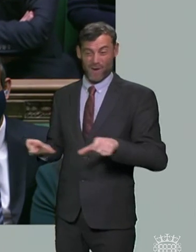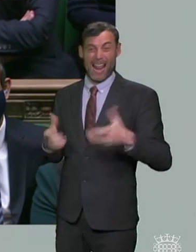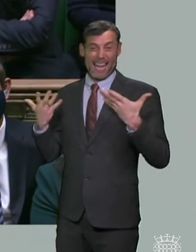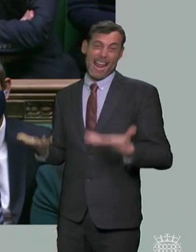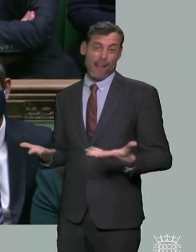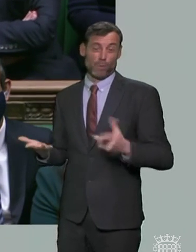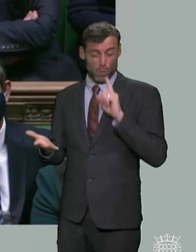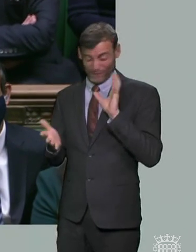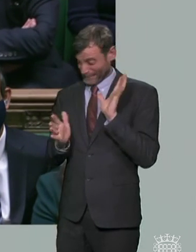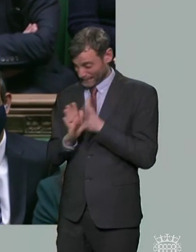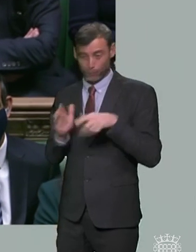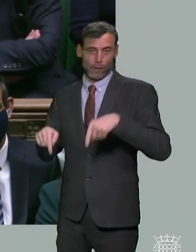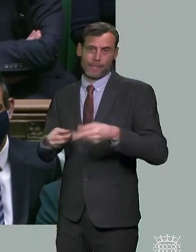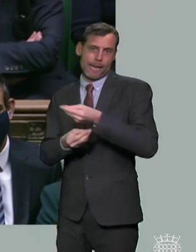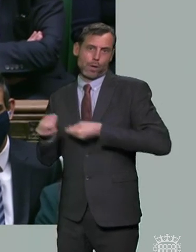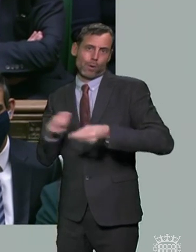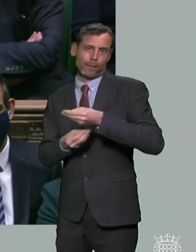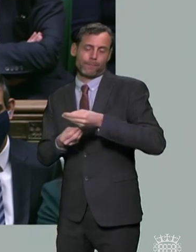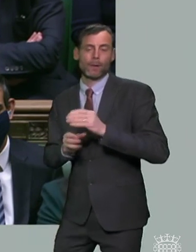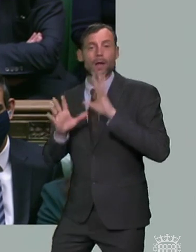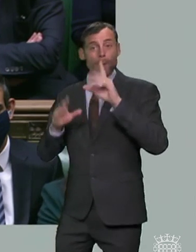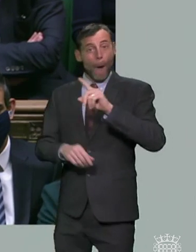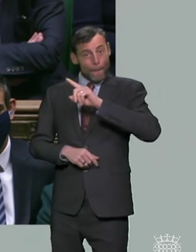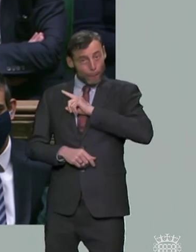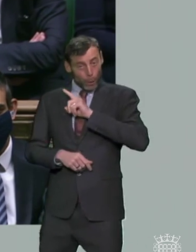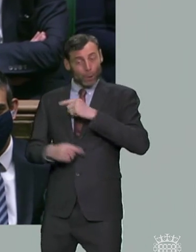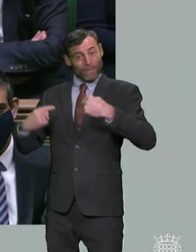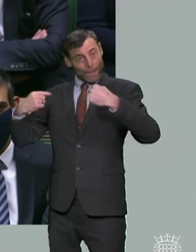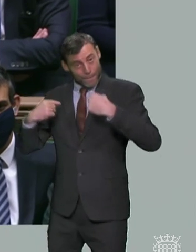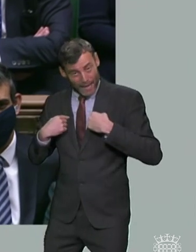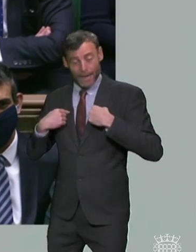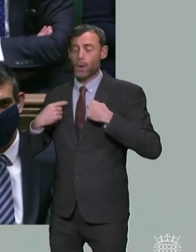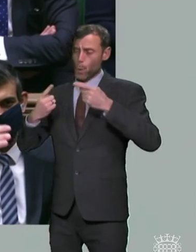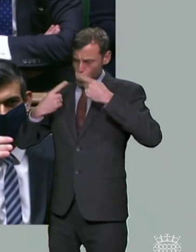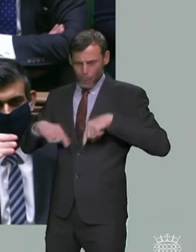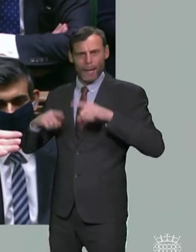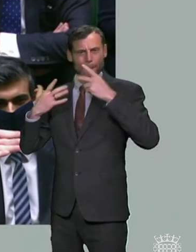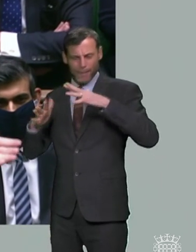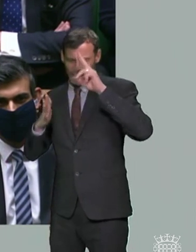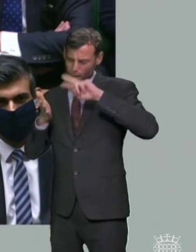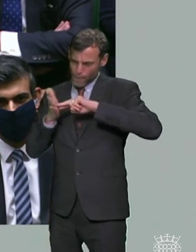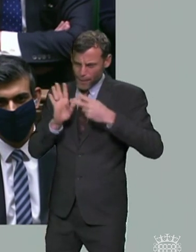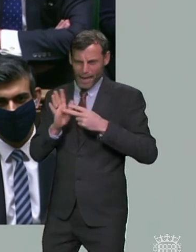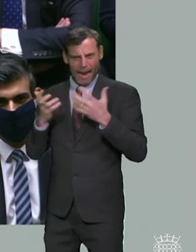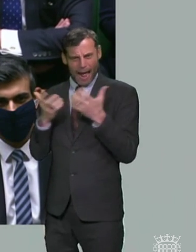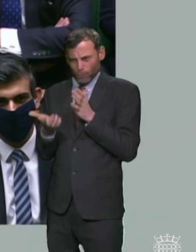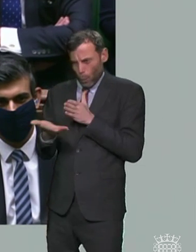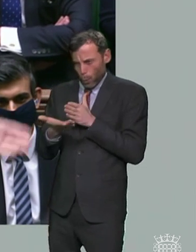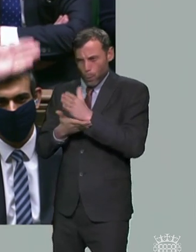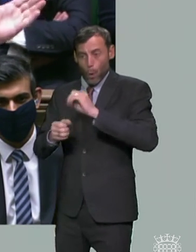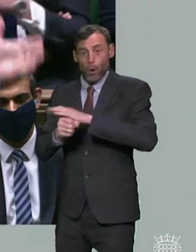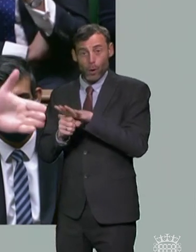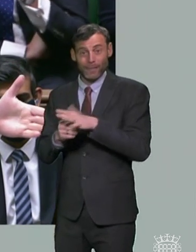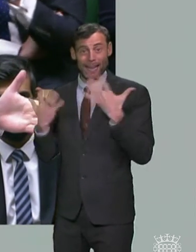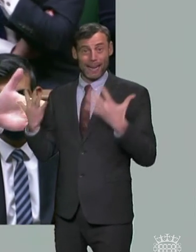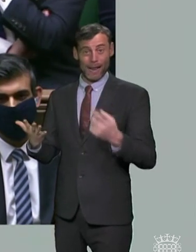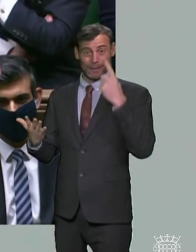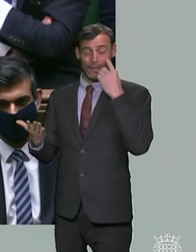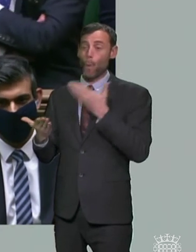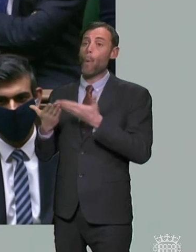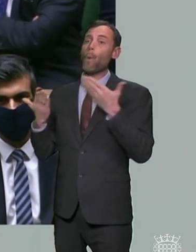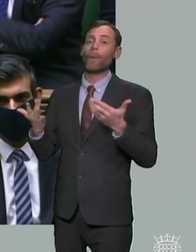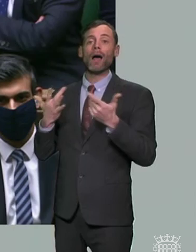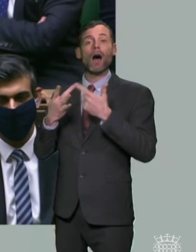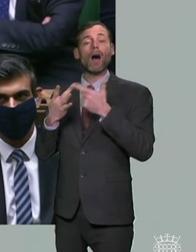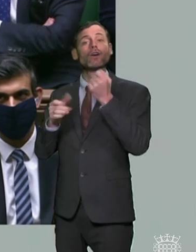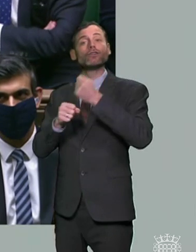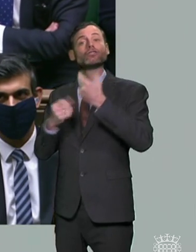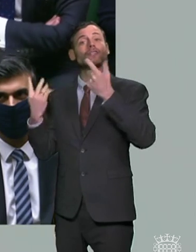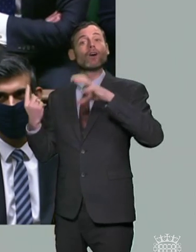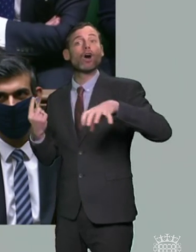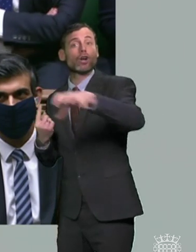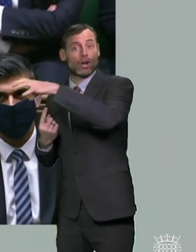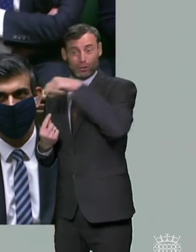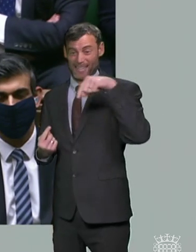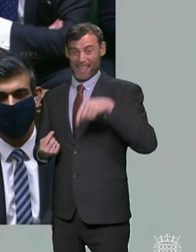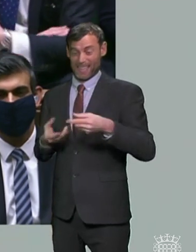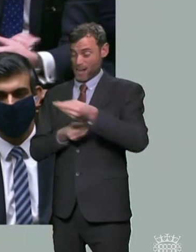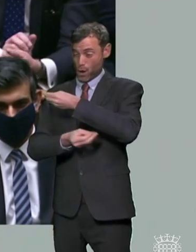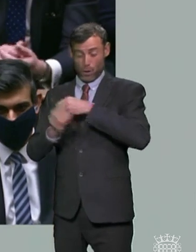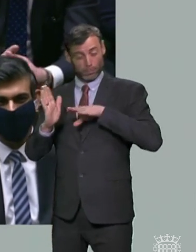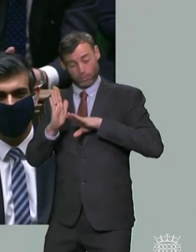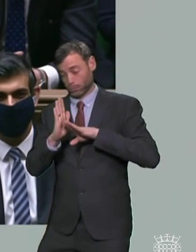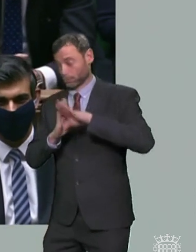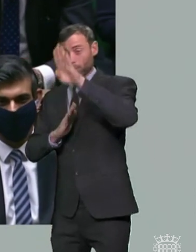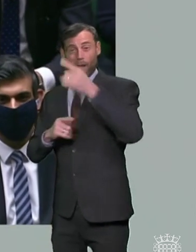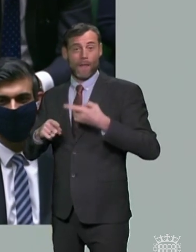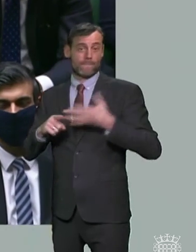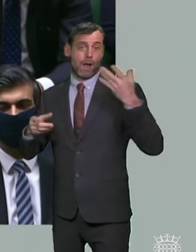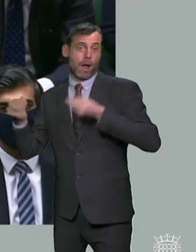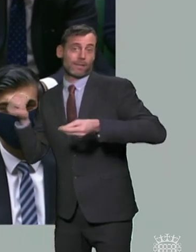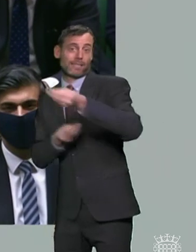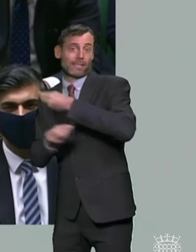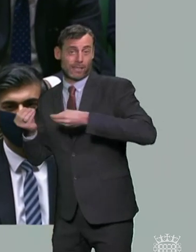It is because of the judgments I have taken and we have taken in Downing Street that we now have the fastest-growing economy in the G7 and GDP is now back up above pre-pandemic levels.